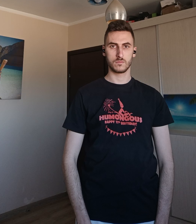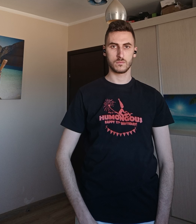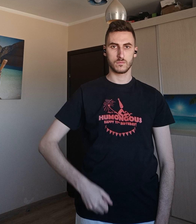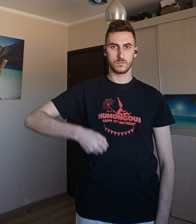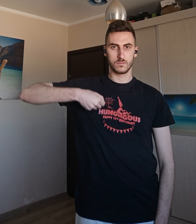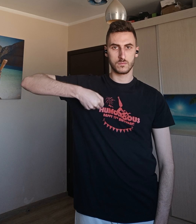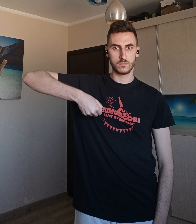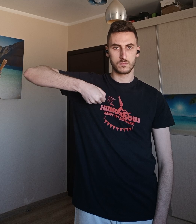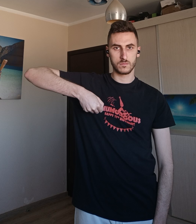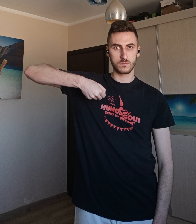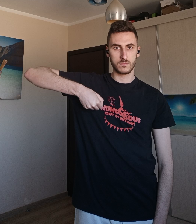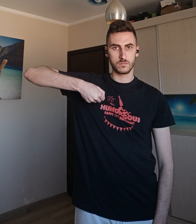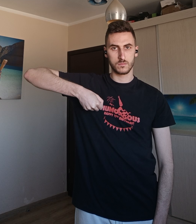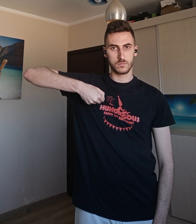שקית